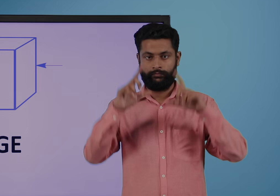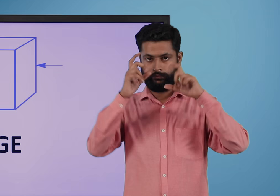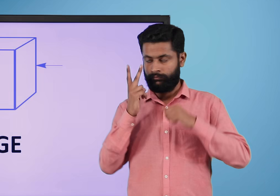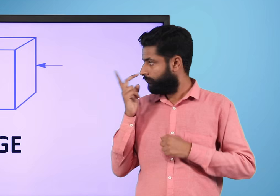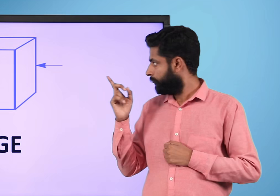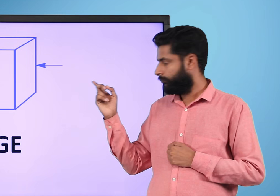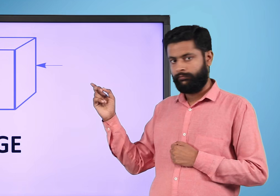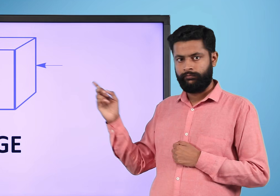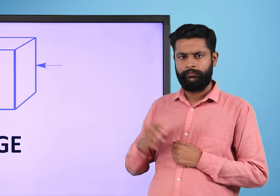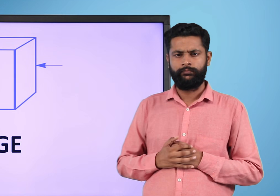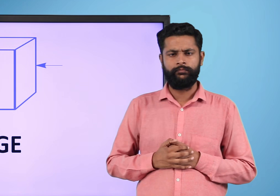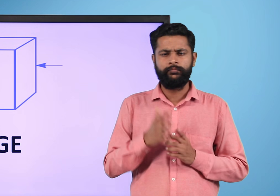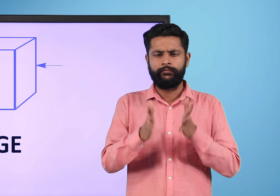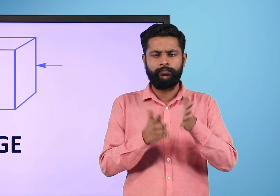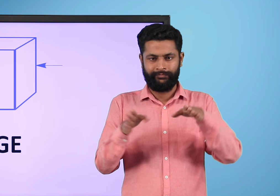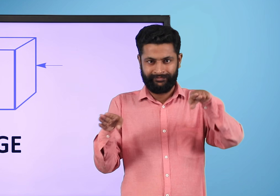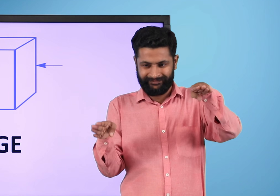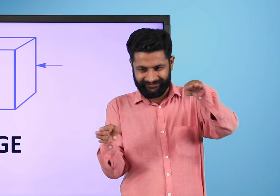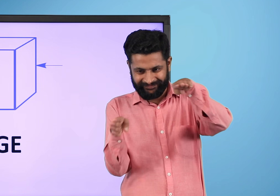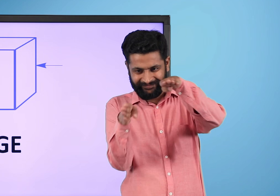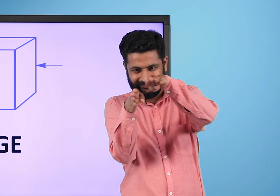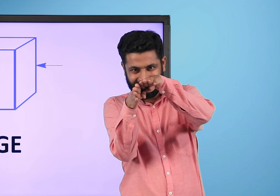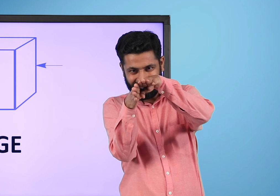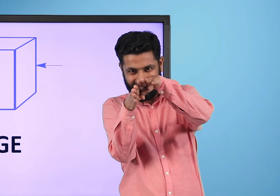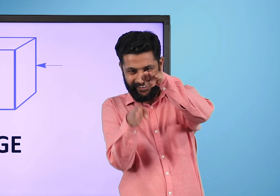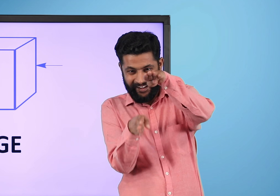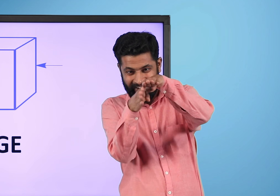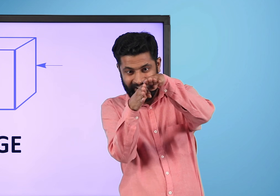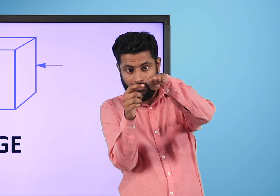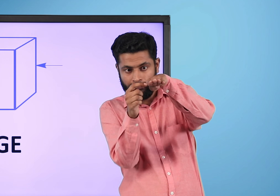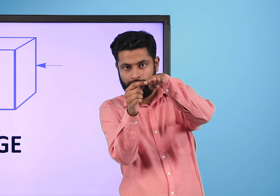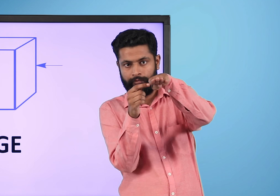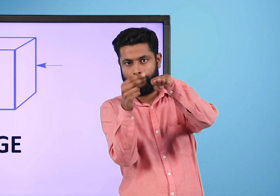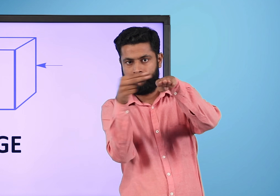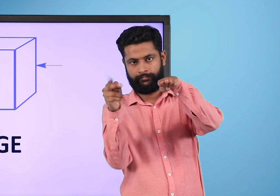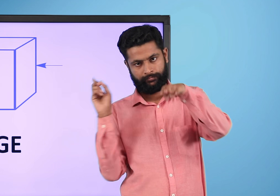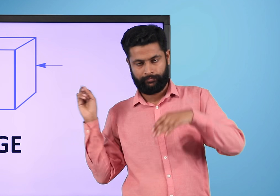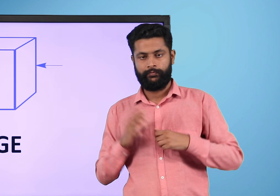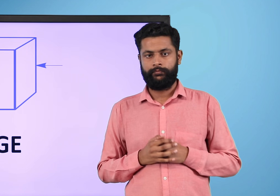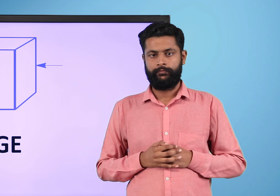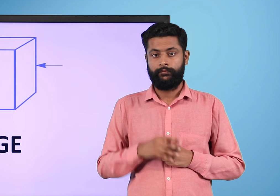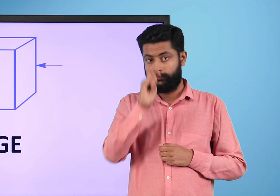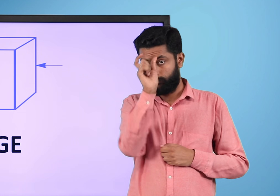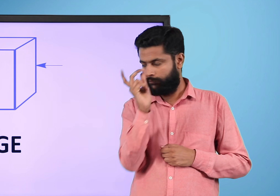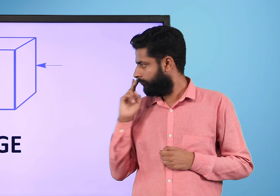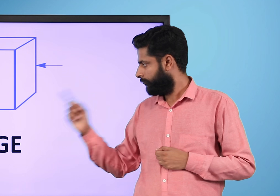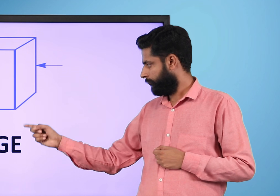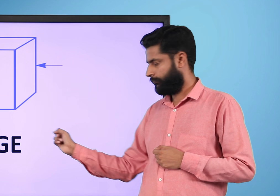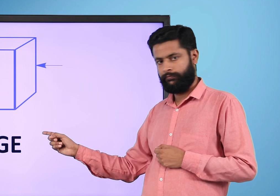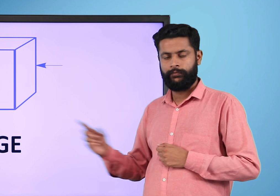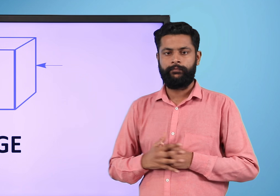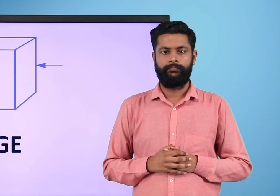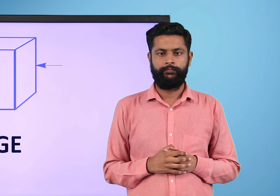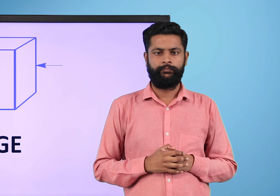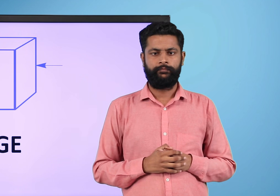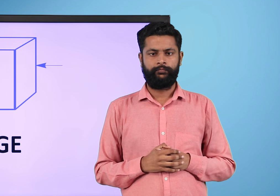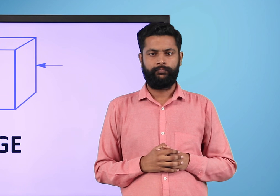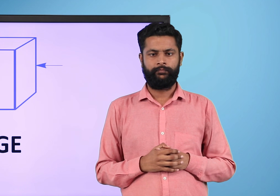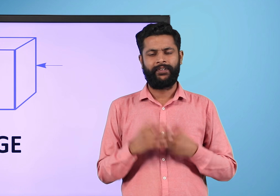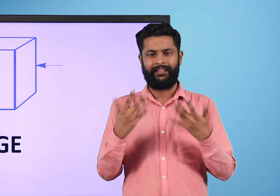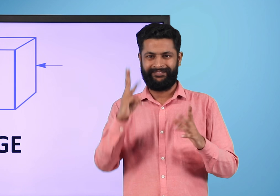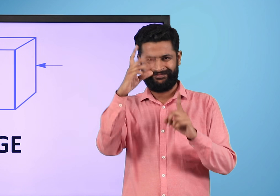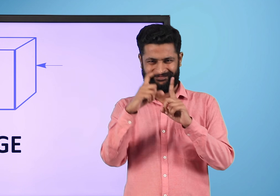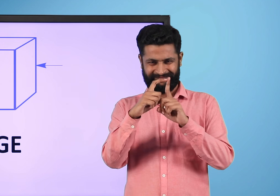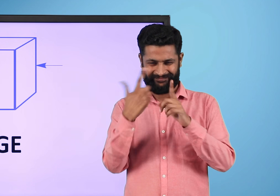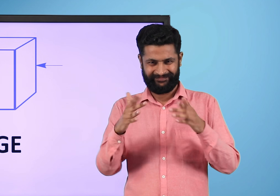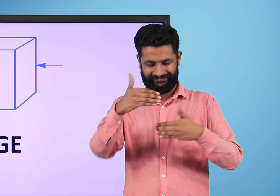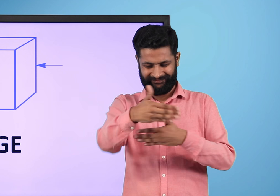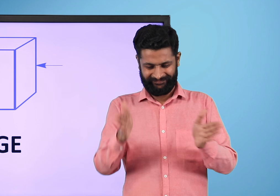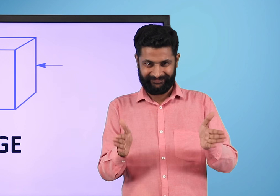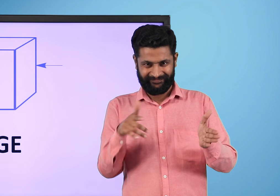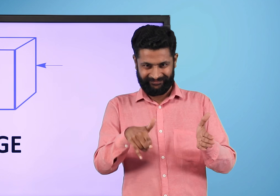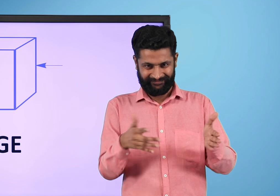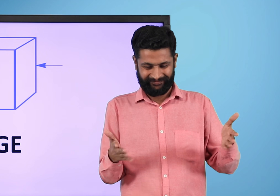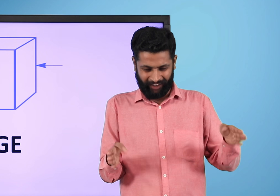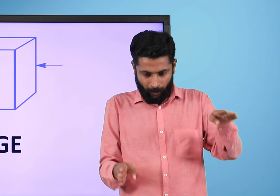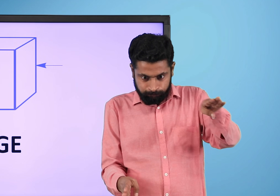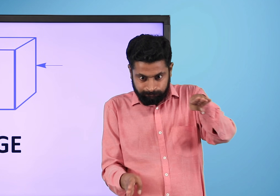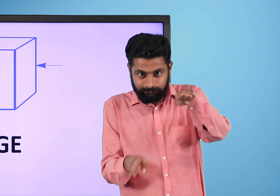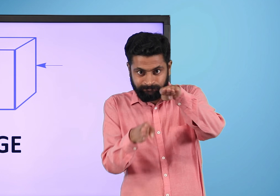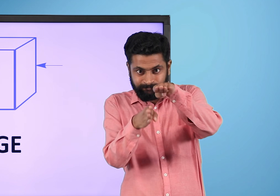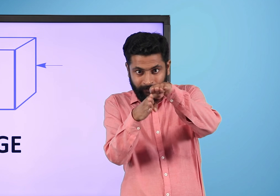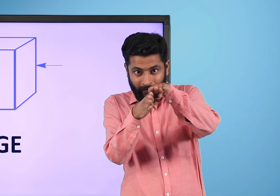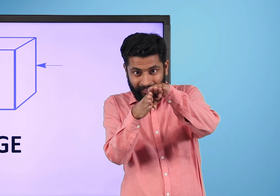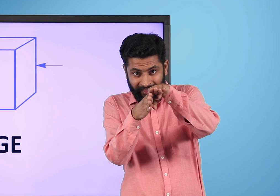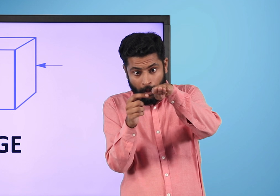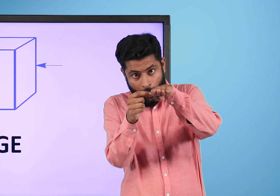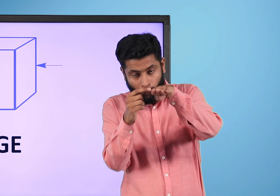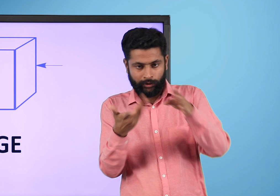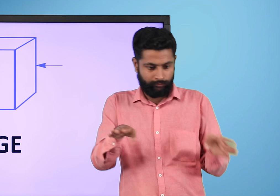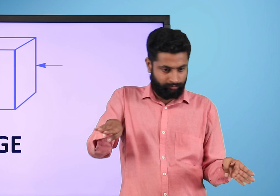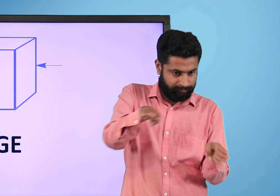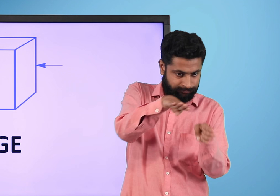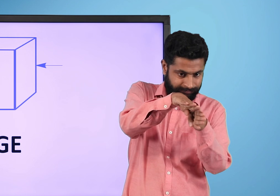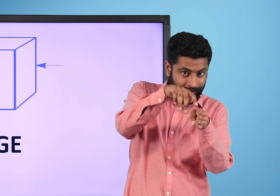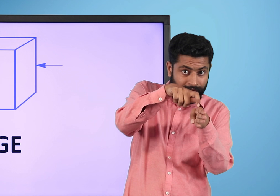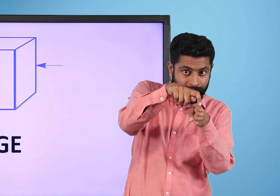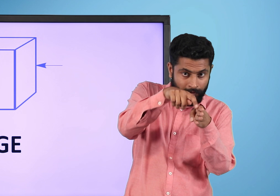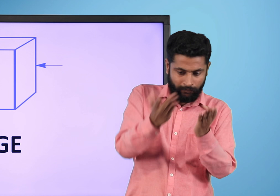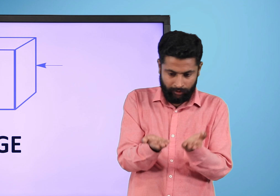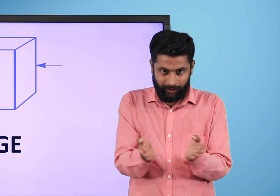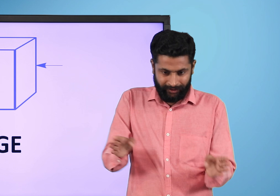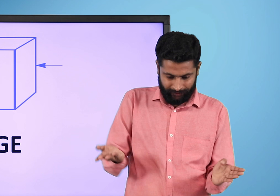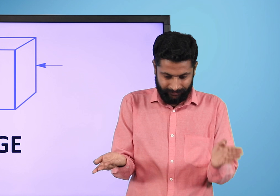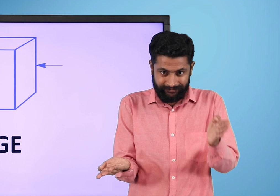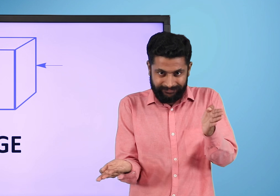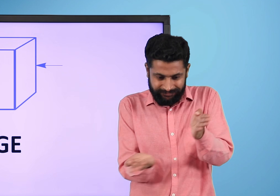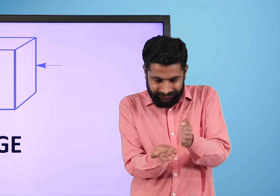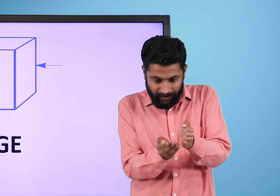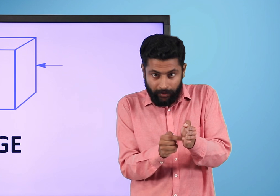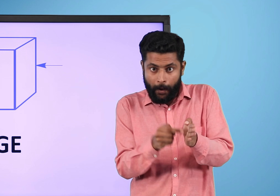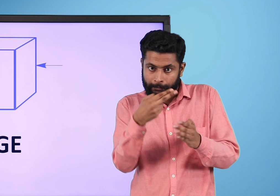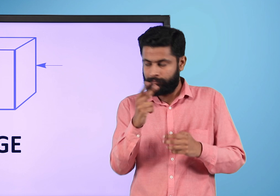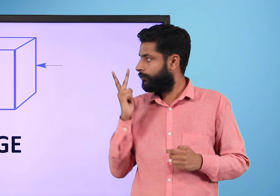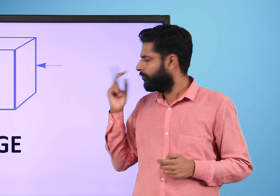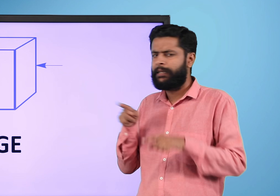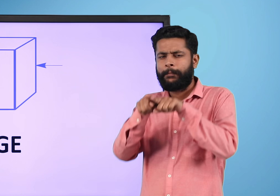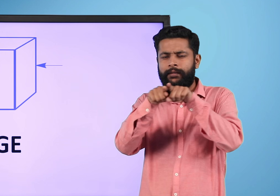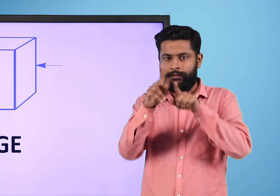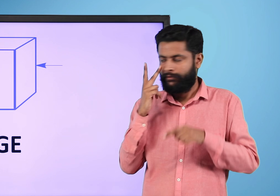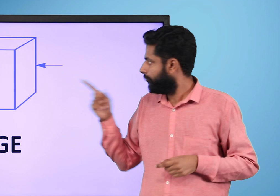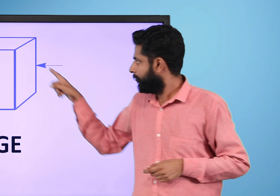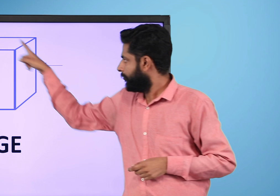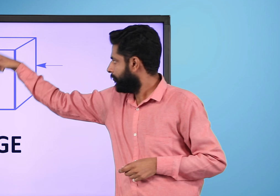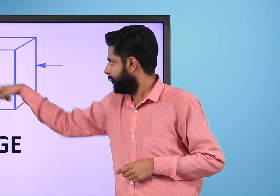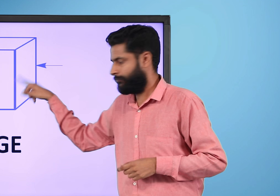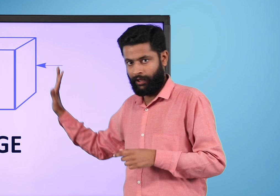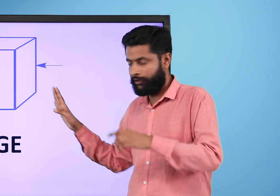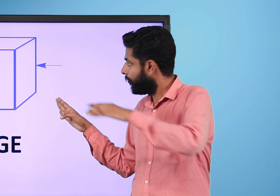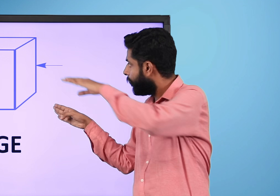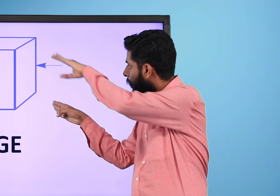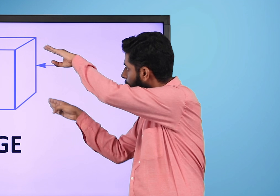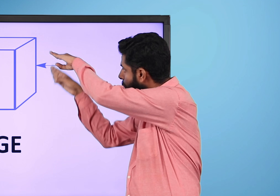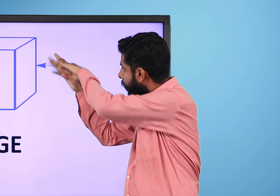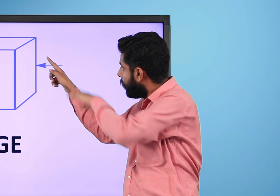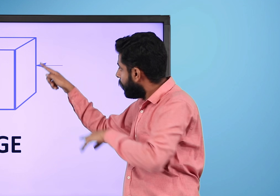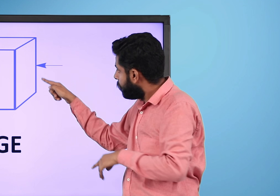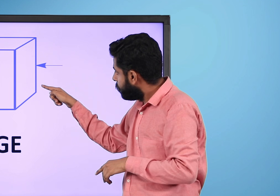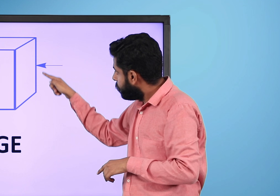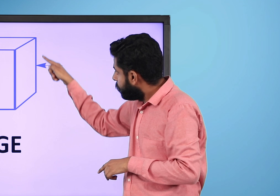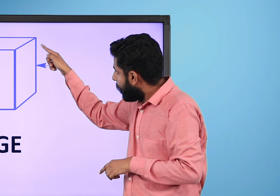Edge. This sign means edge. Two faces of a three dimensional figure meet at a line segment called an Edge.